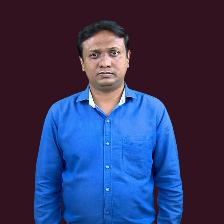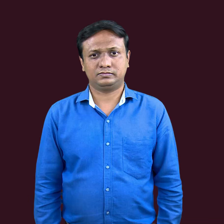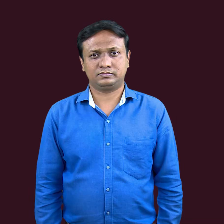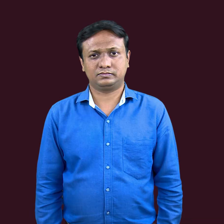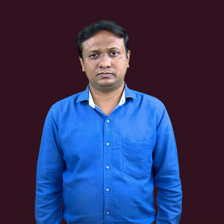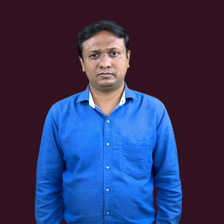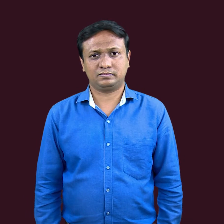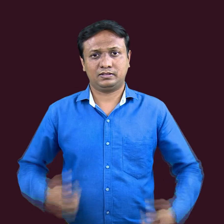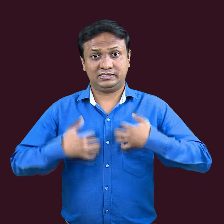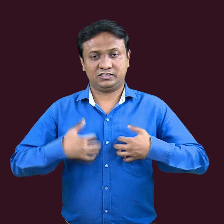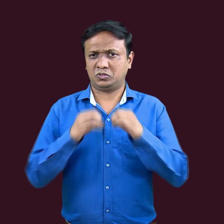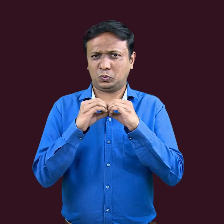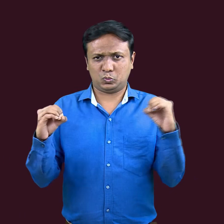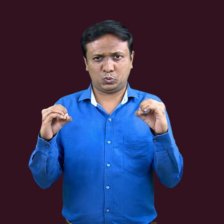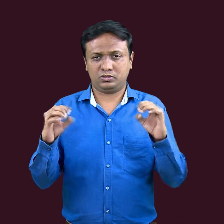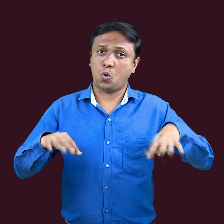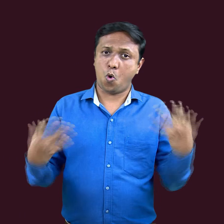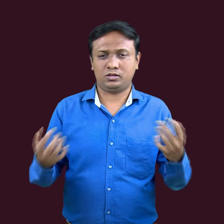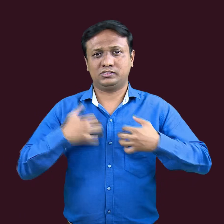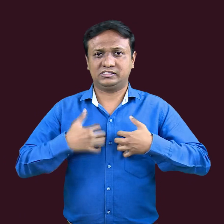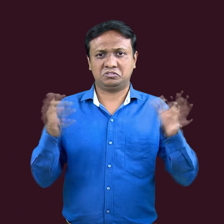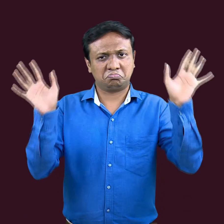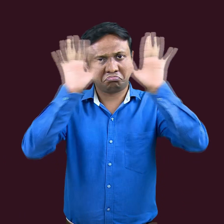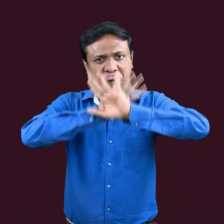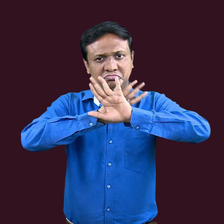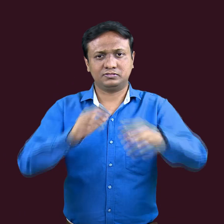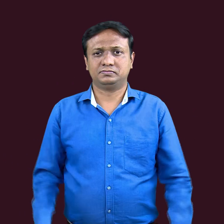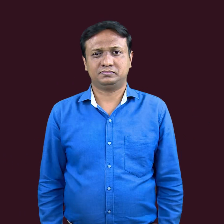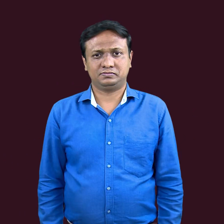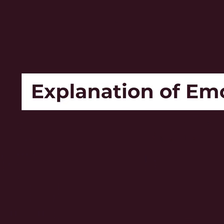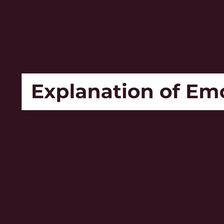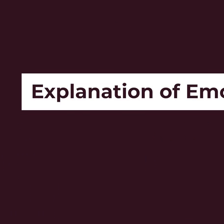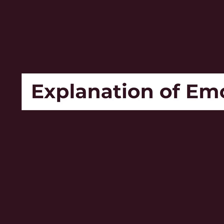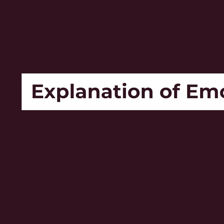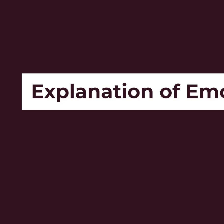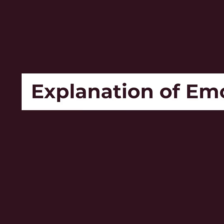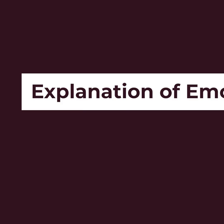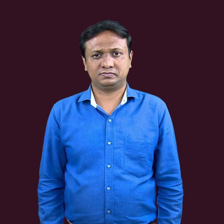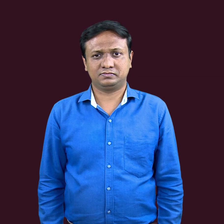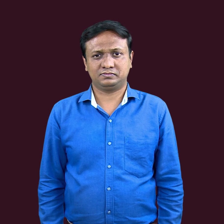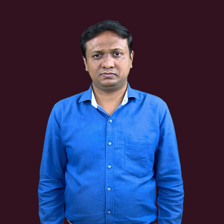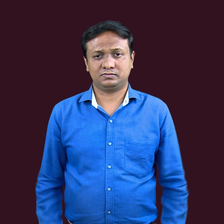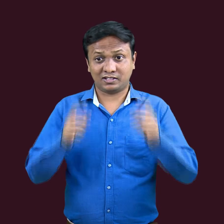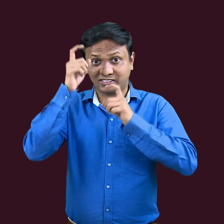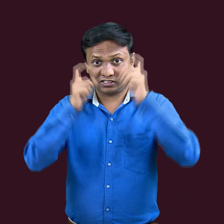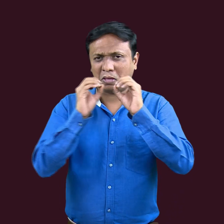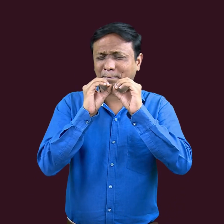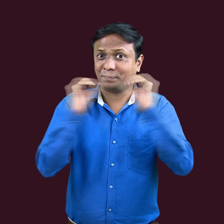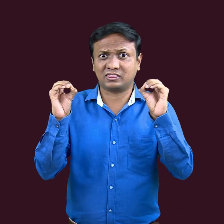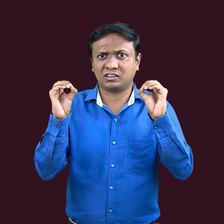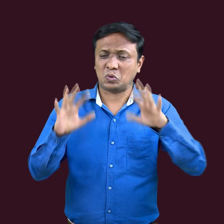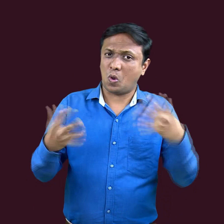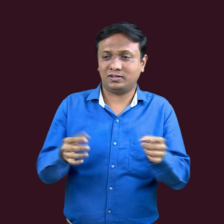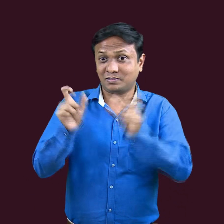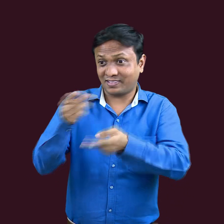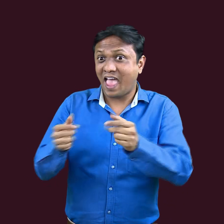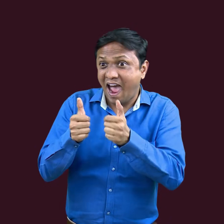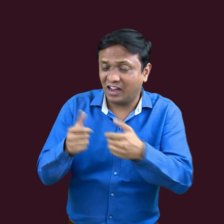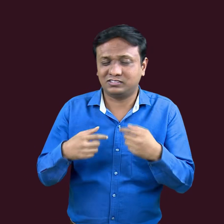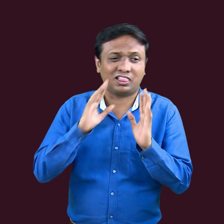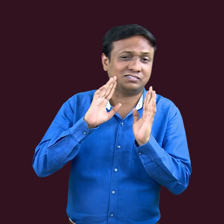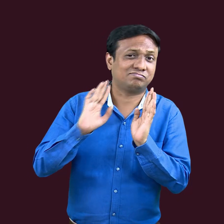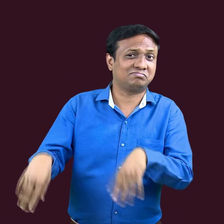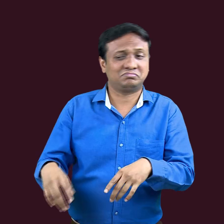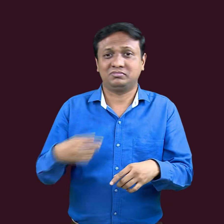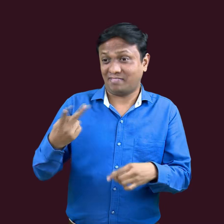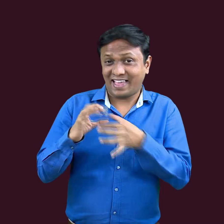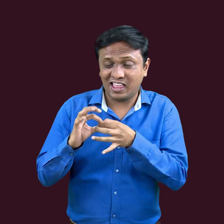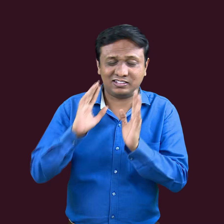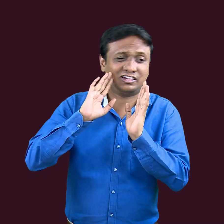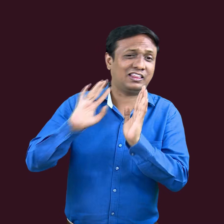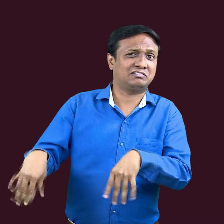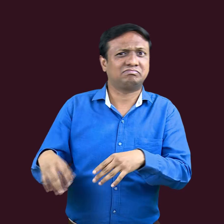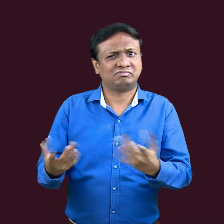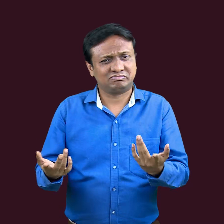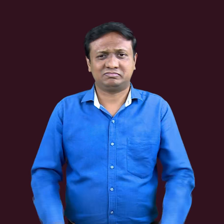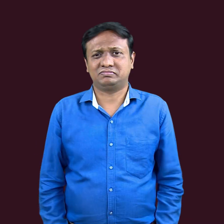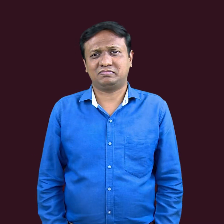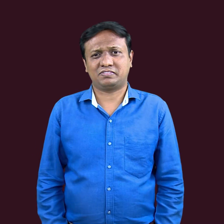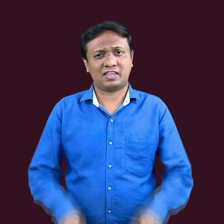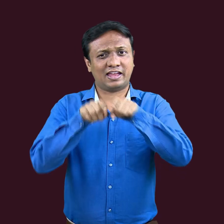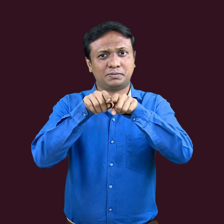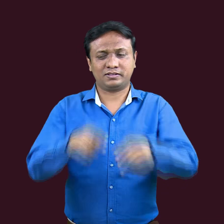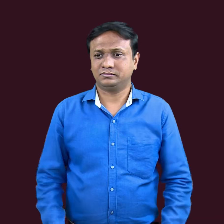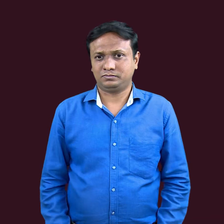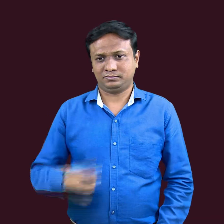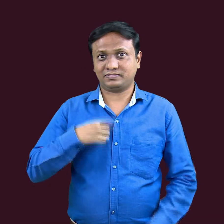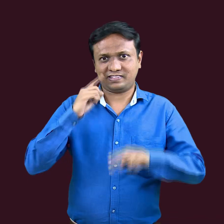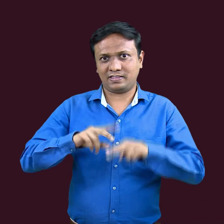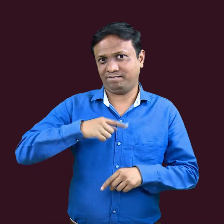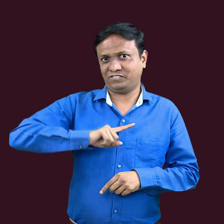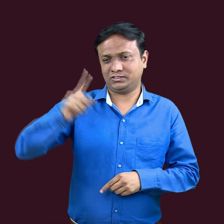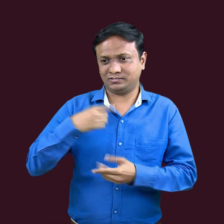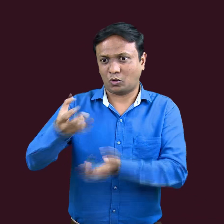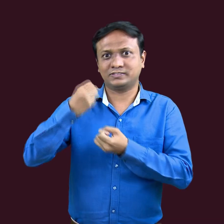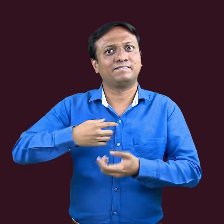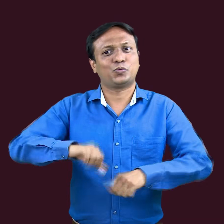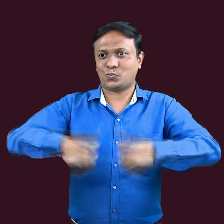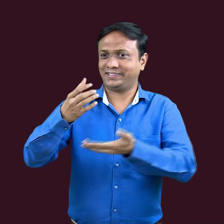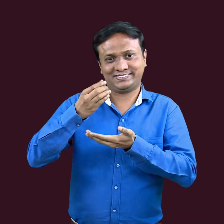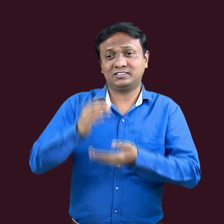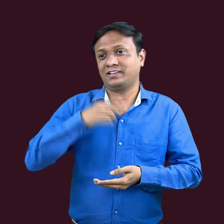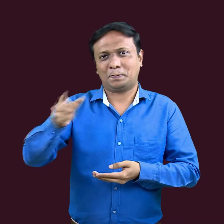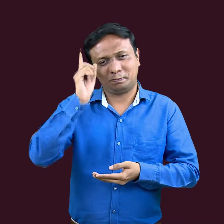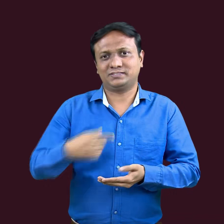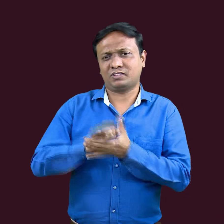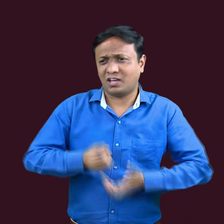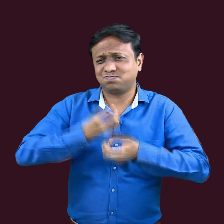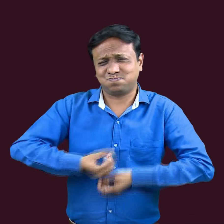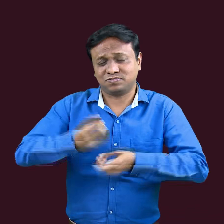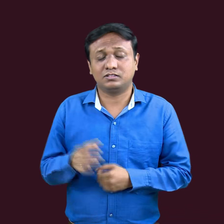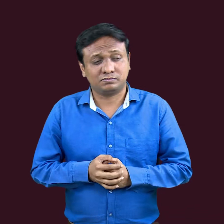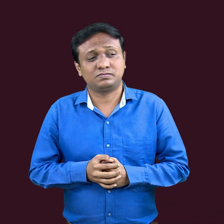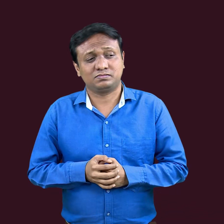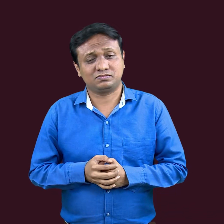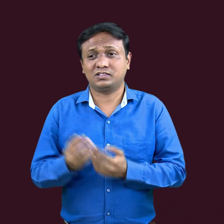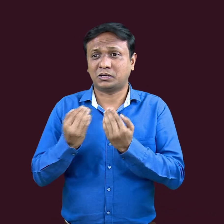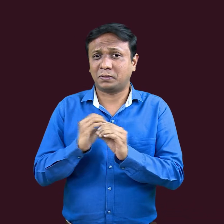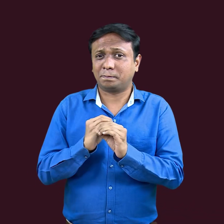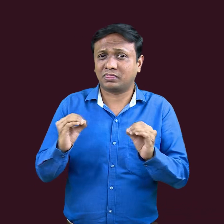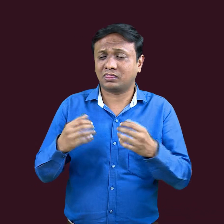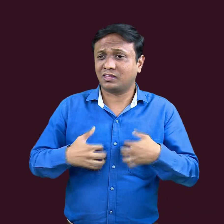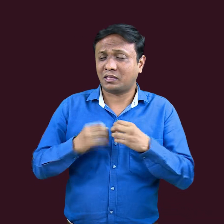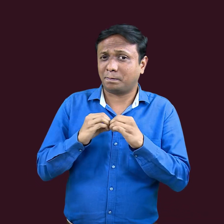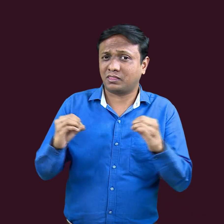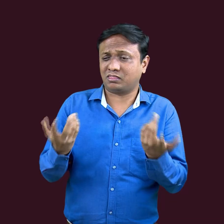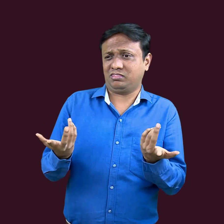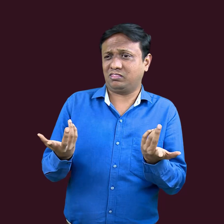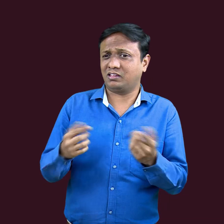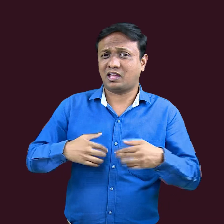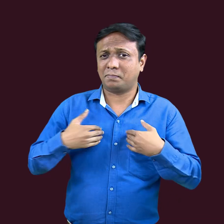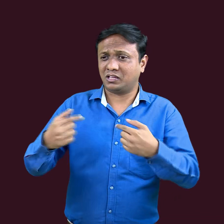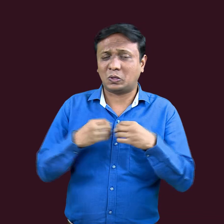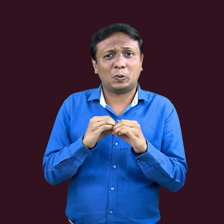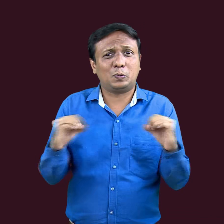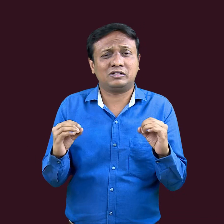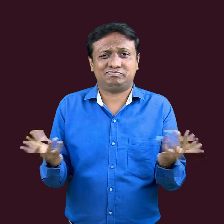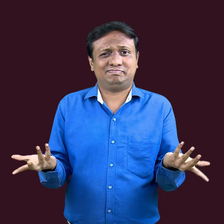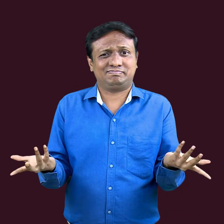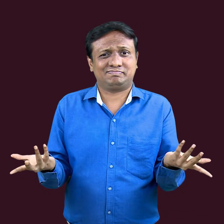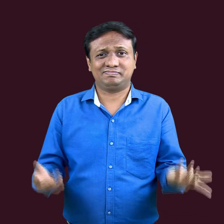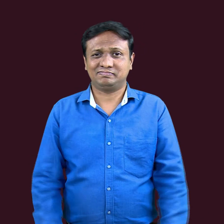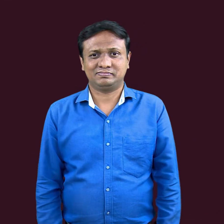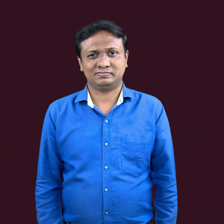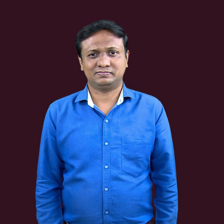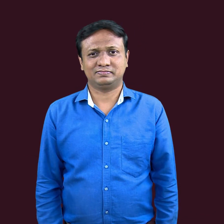Emotionally unavailable